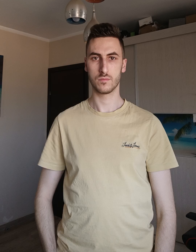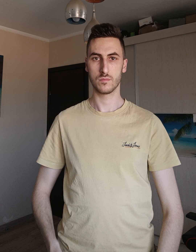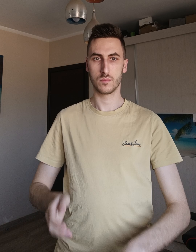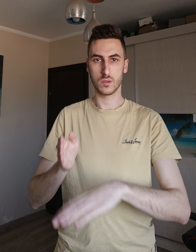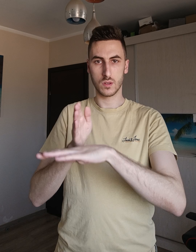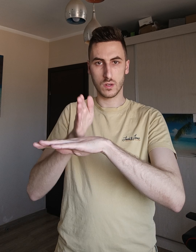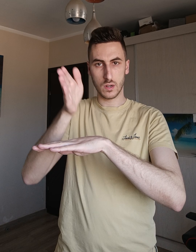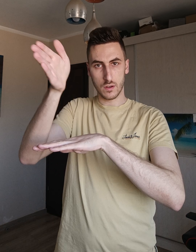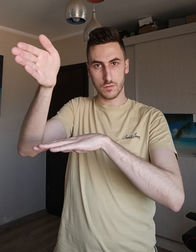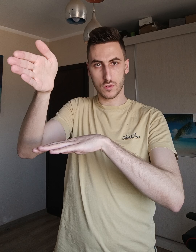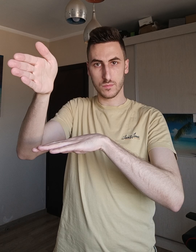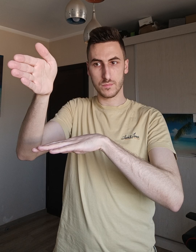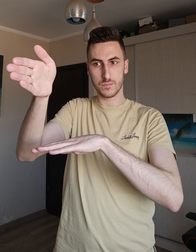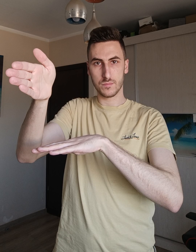לבוא